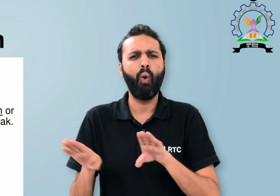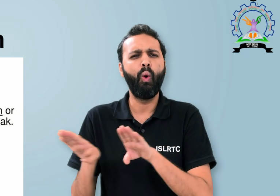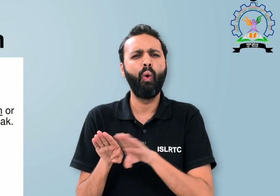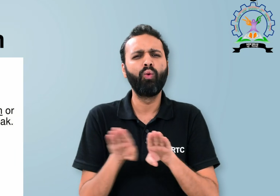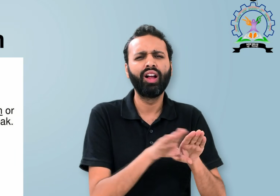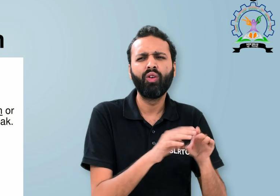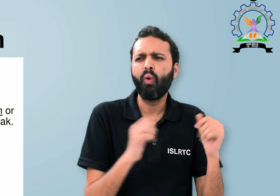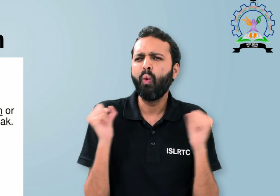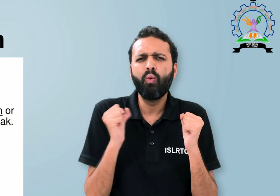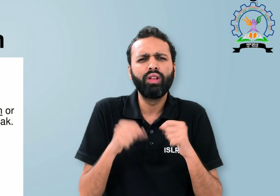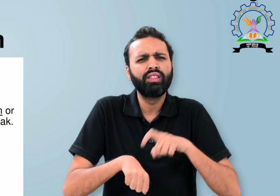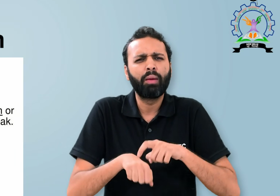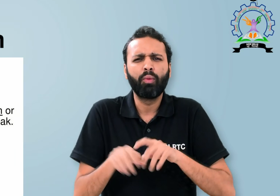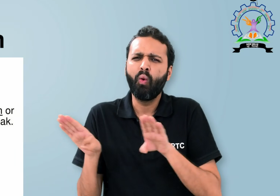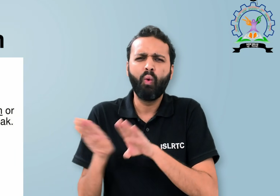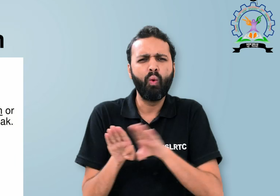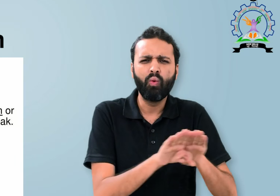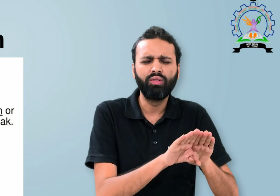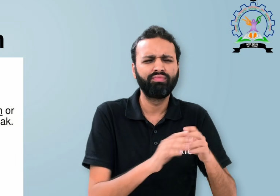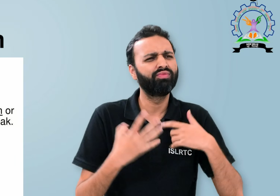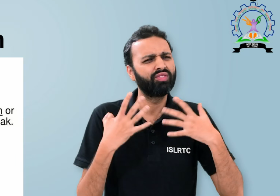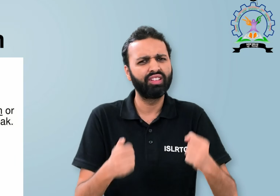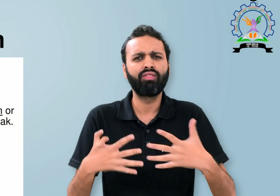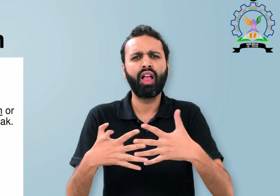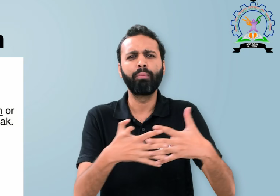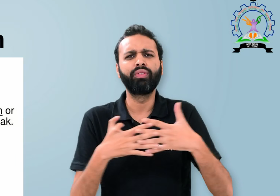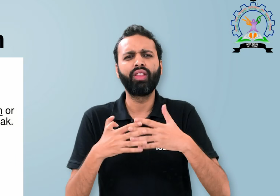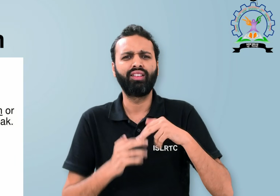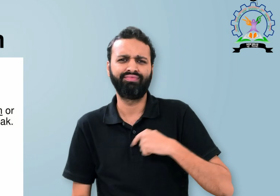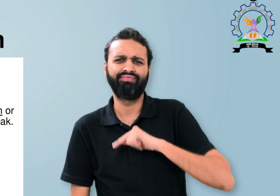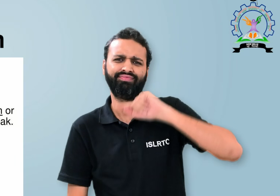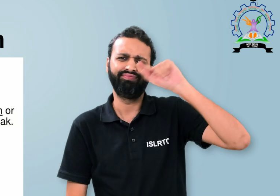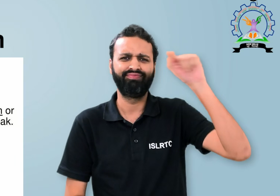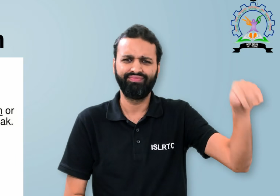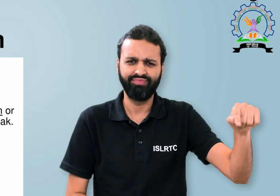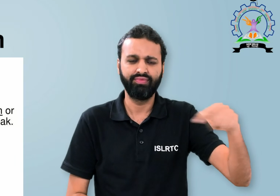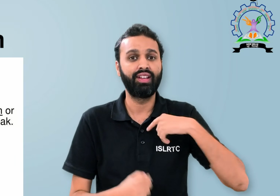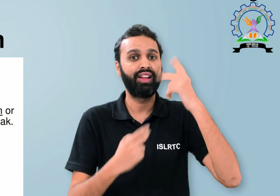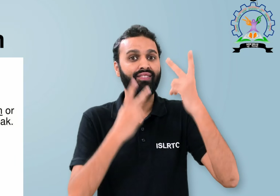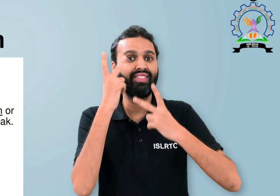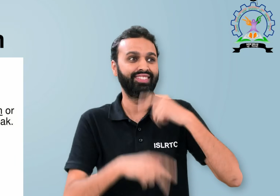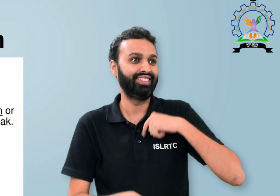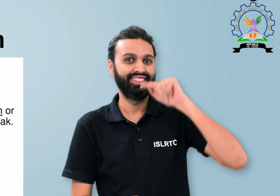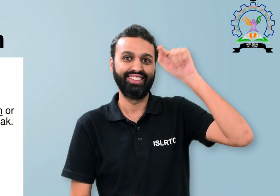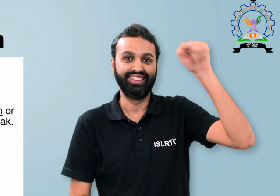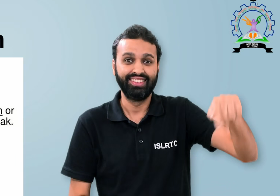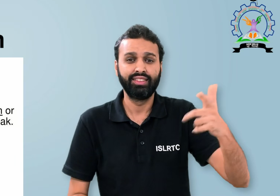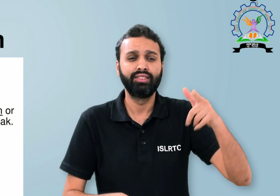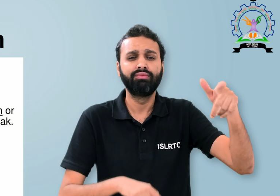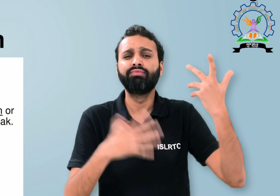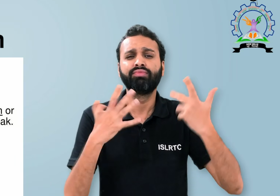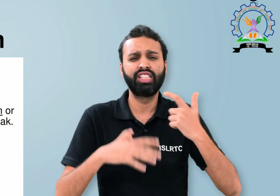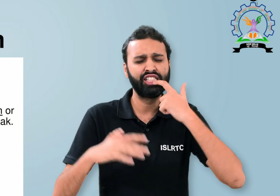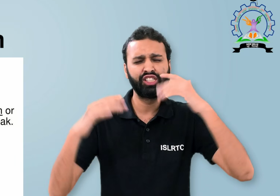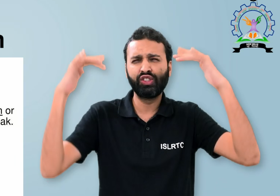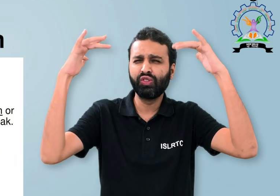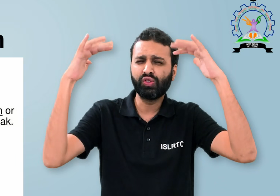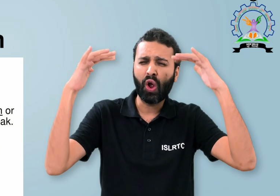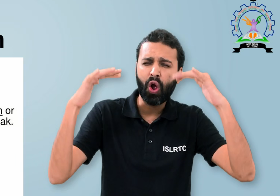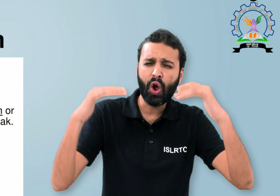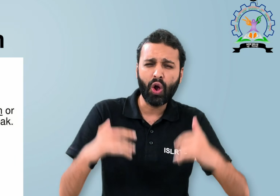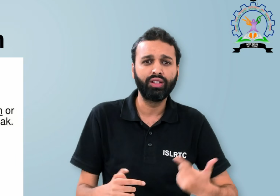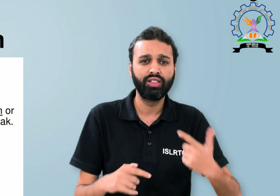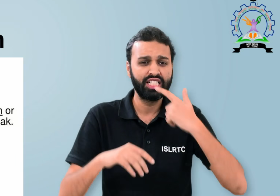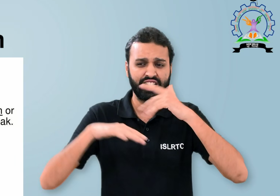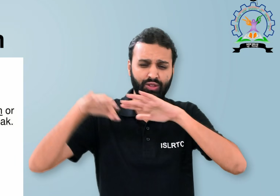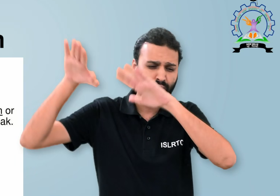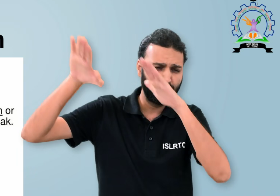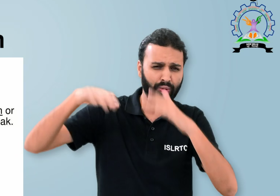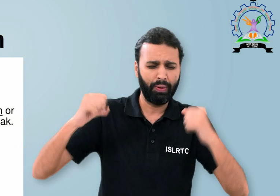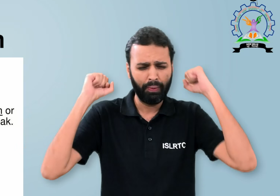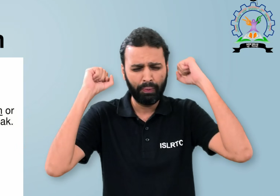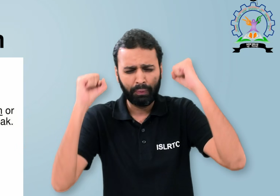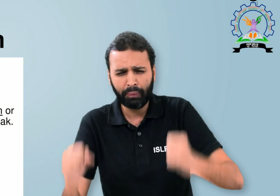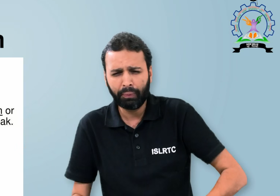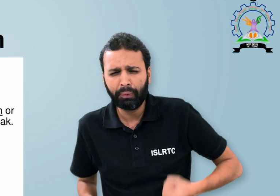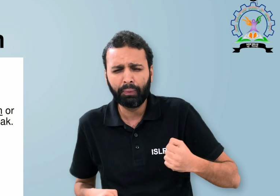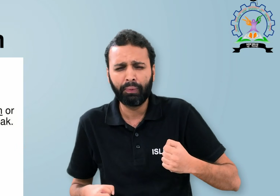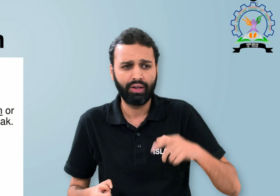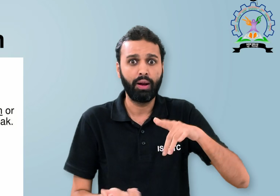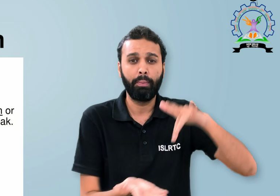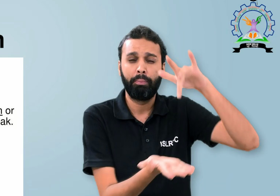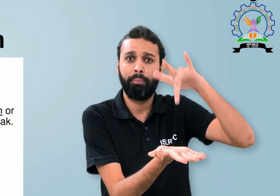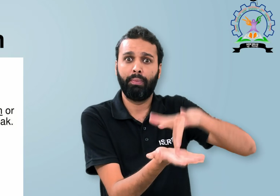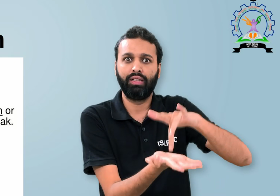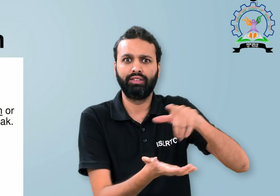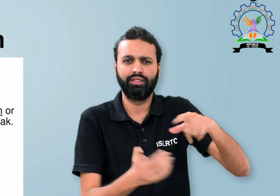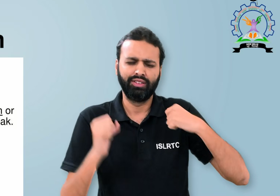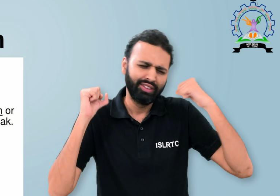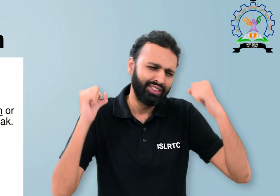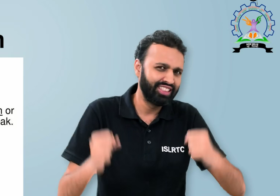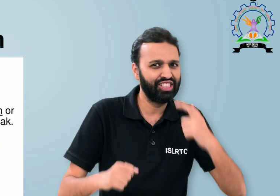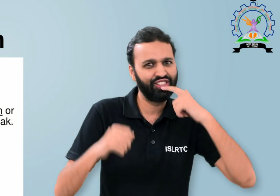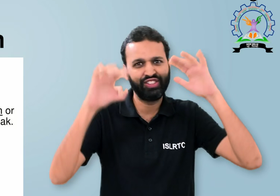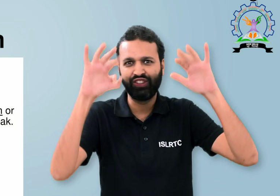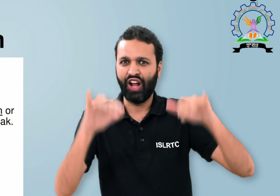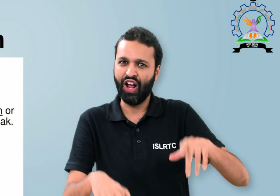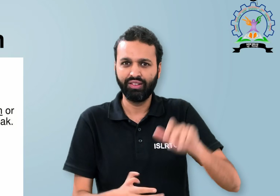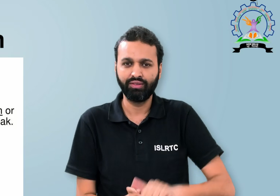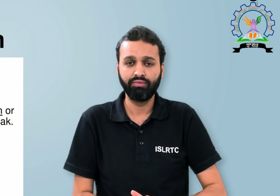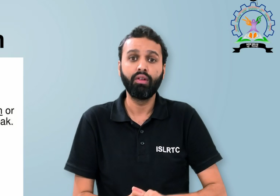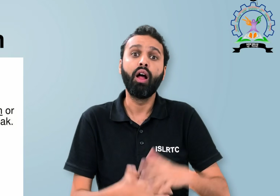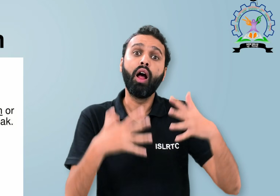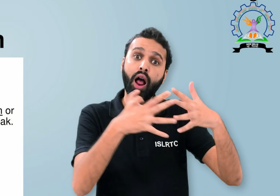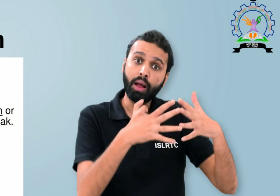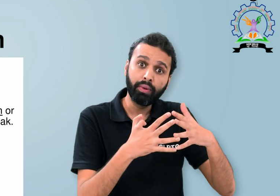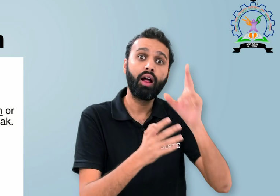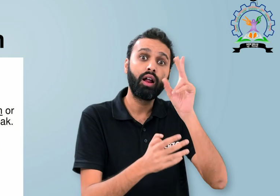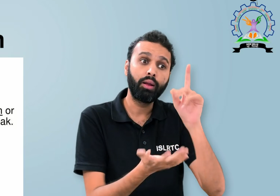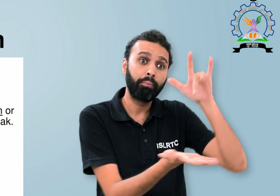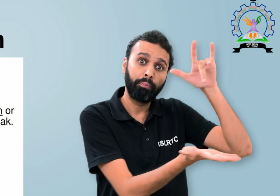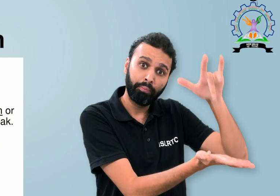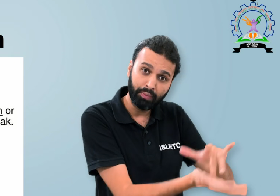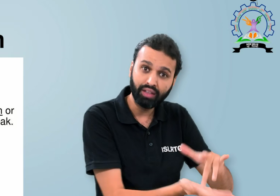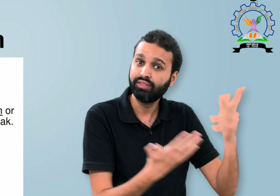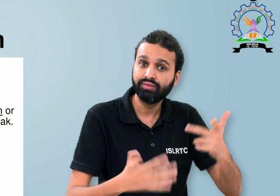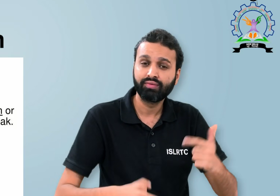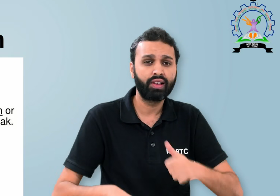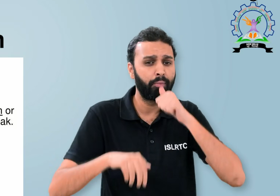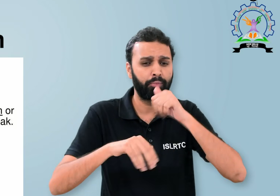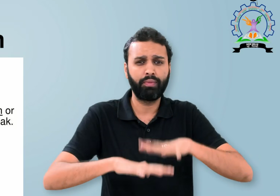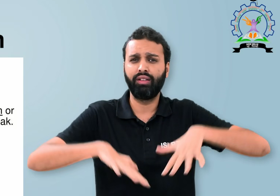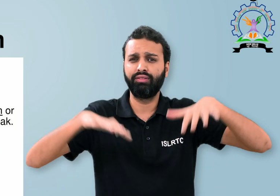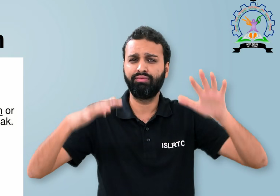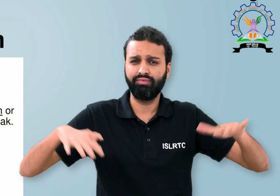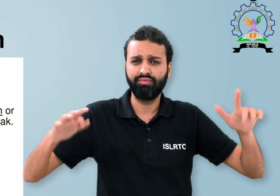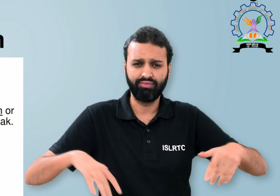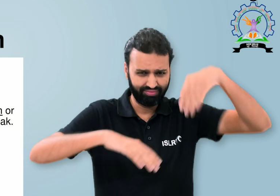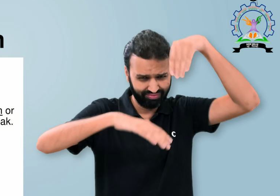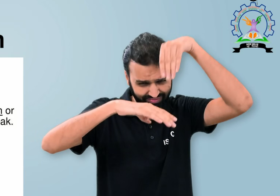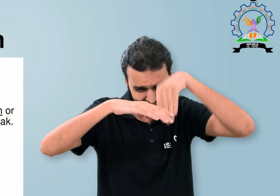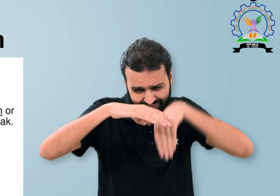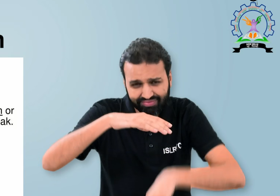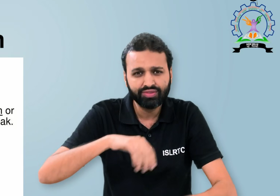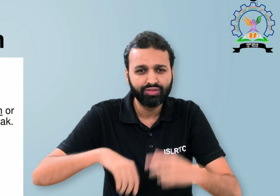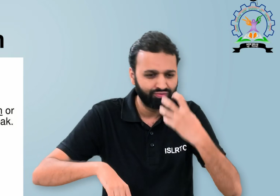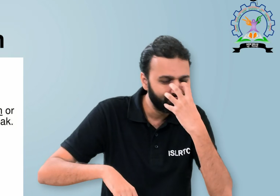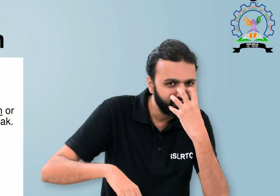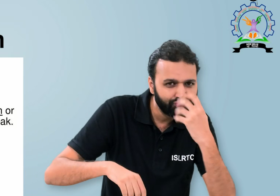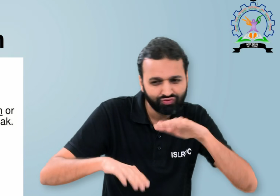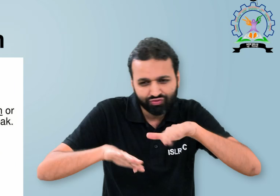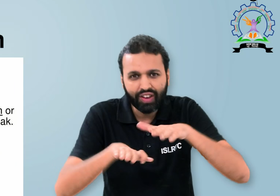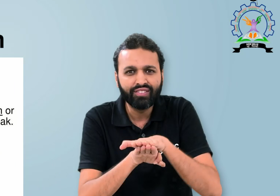The sentence is conveyng that we will go for the winter holidays to Utah where it snows and we will ski or we will go to Hawaii and go snorkeling.